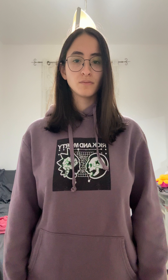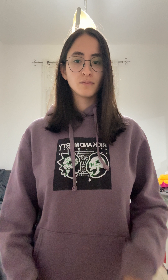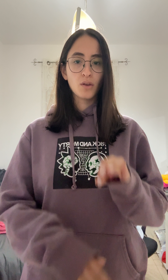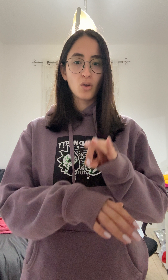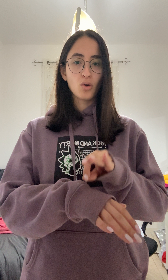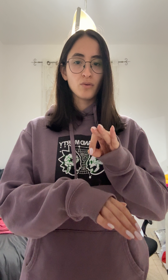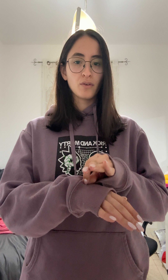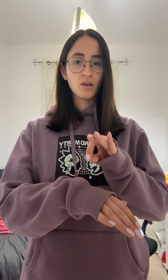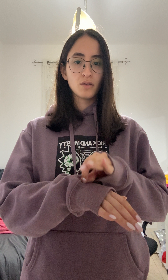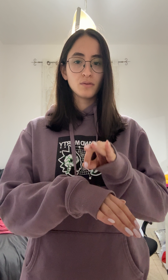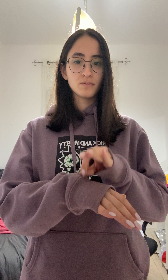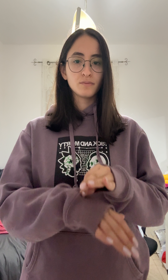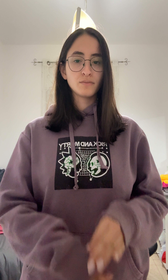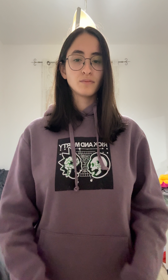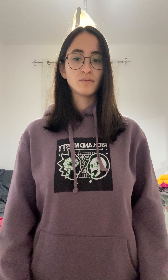רופא